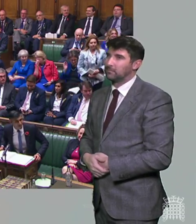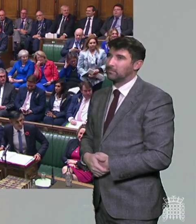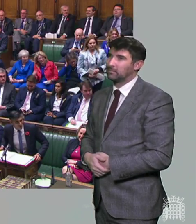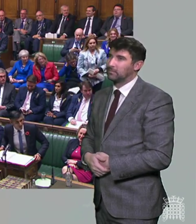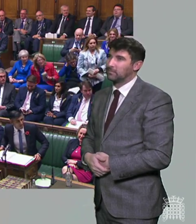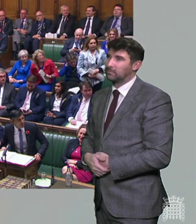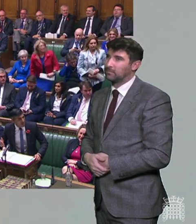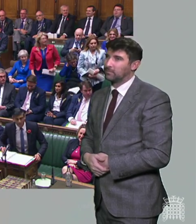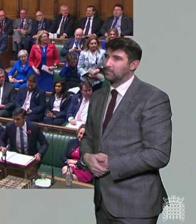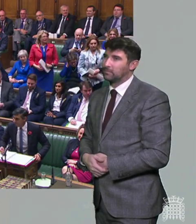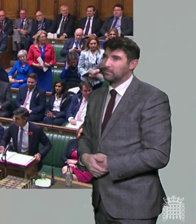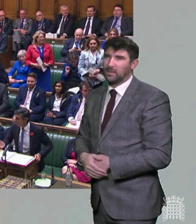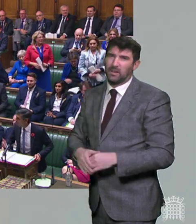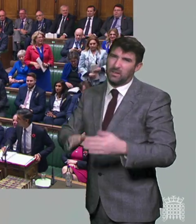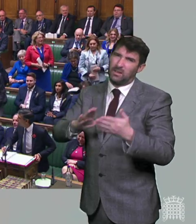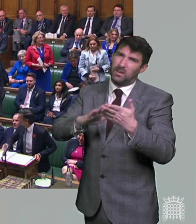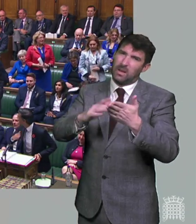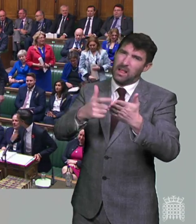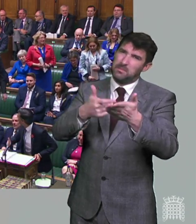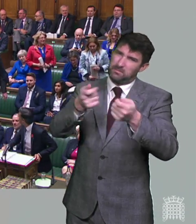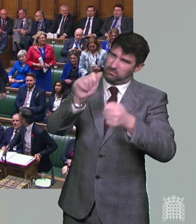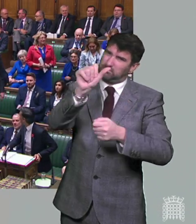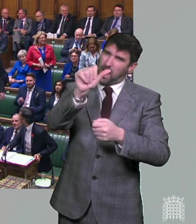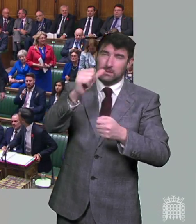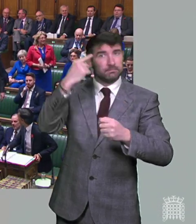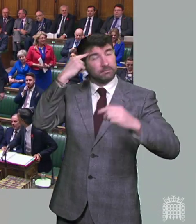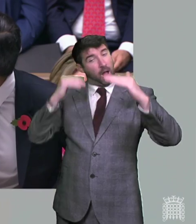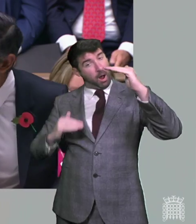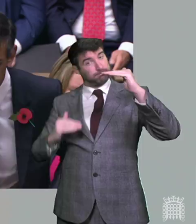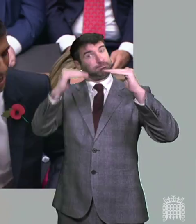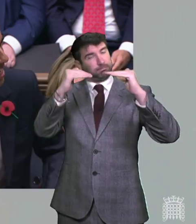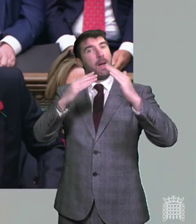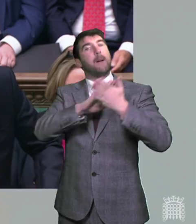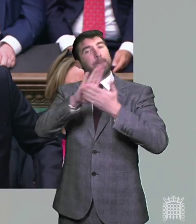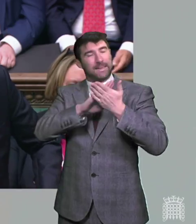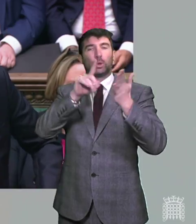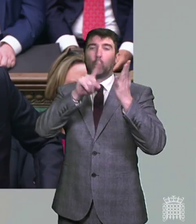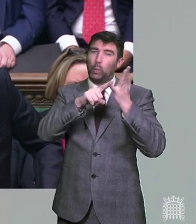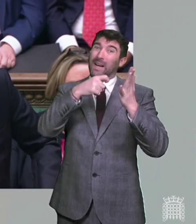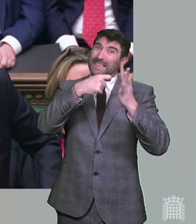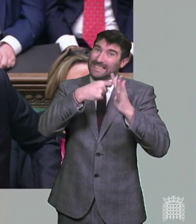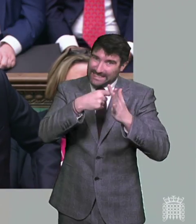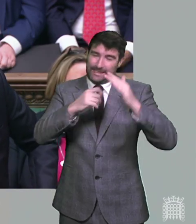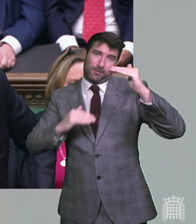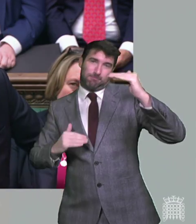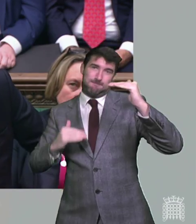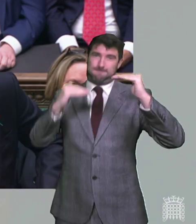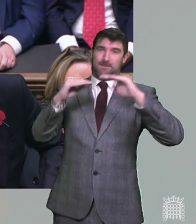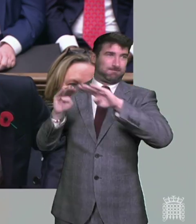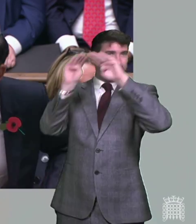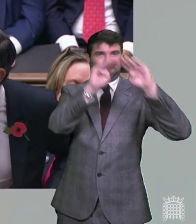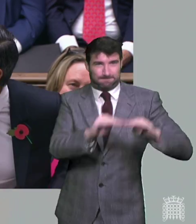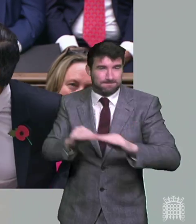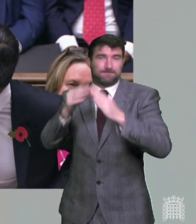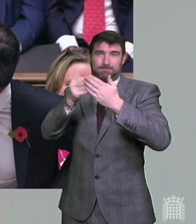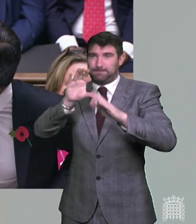My honourable Friend is right: levelling up is about spreading opportunity in every part of our United Kingdom, ensuring that people have pride in the place they call home.